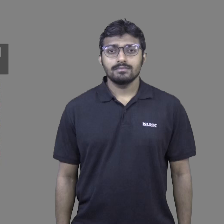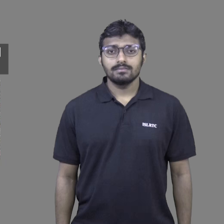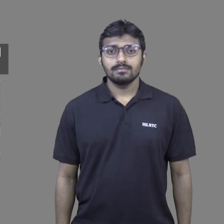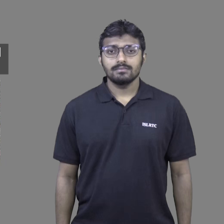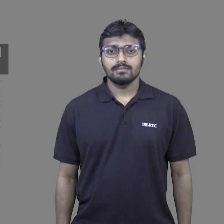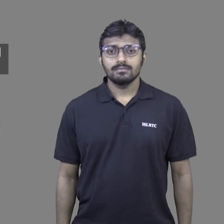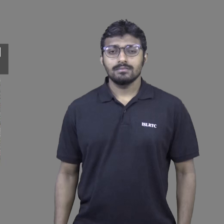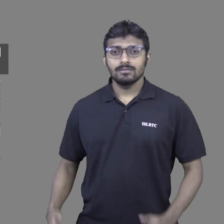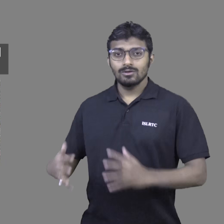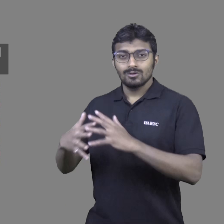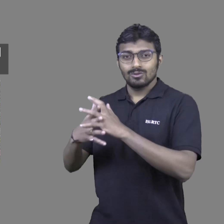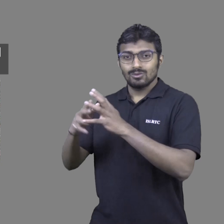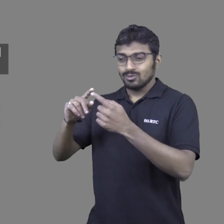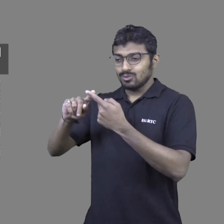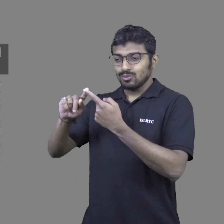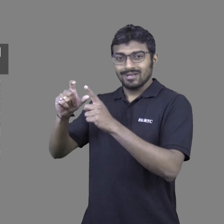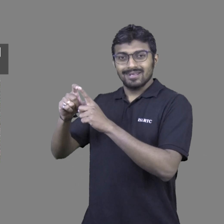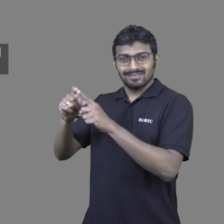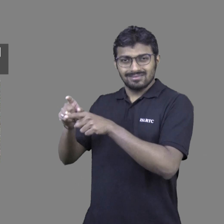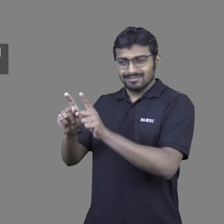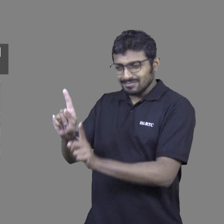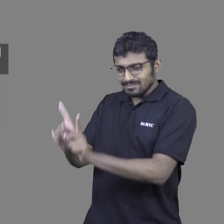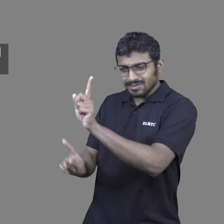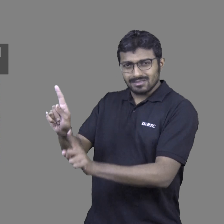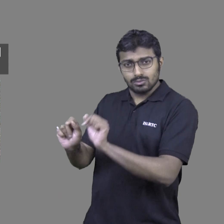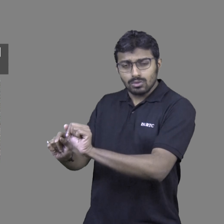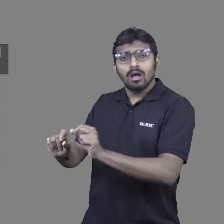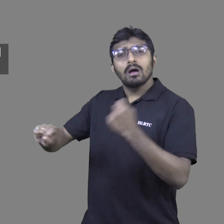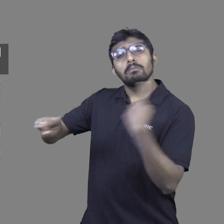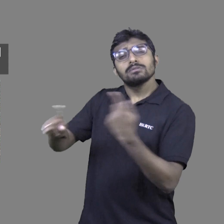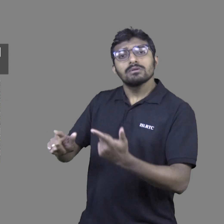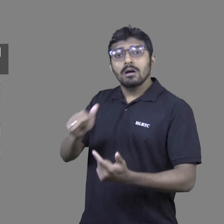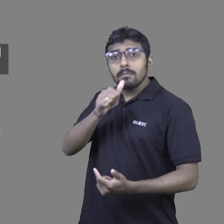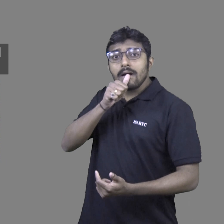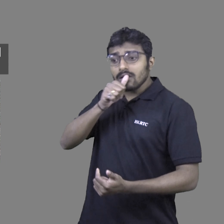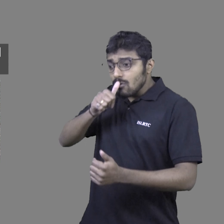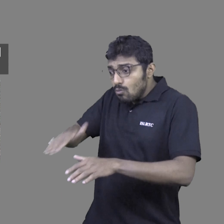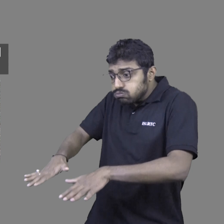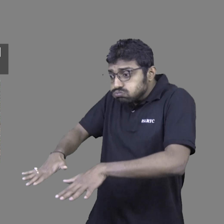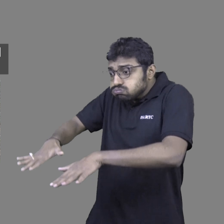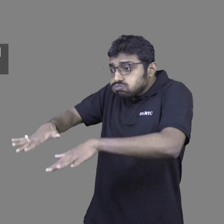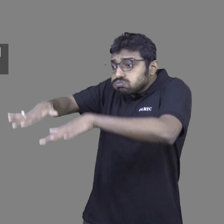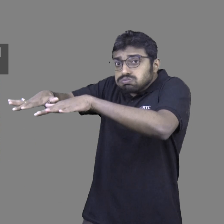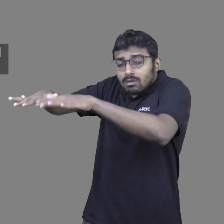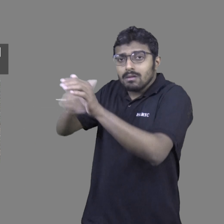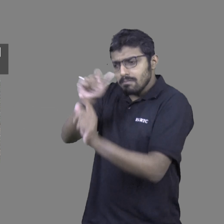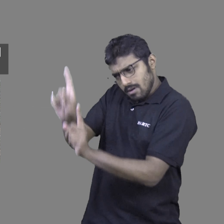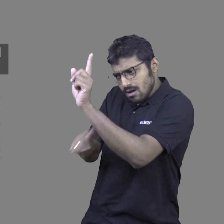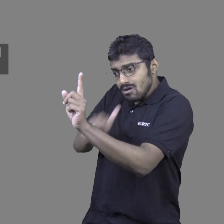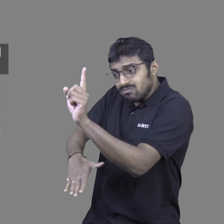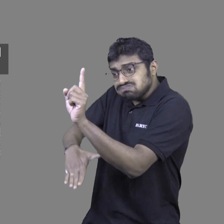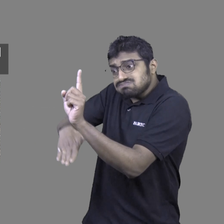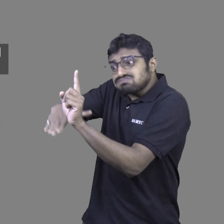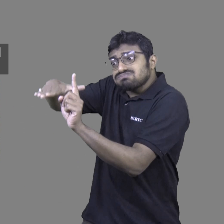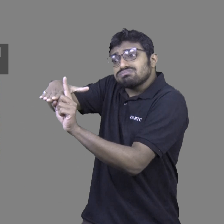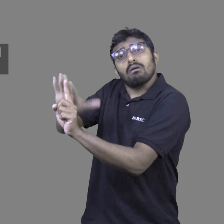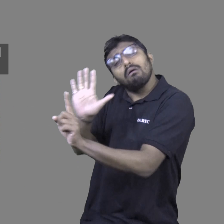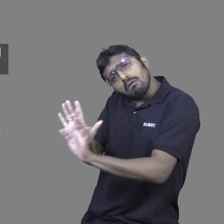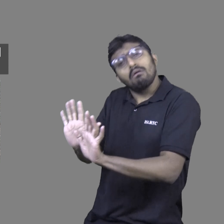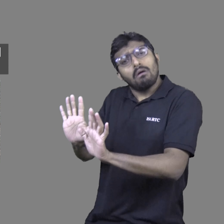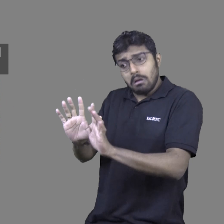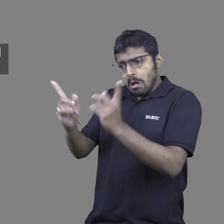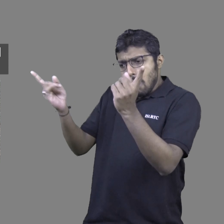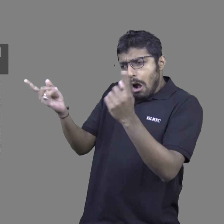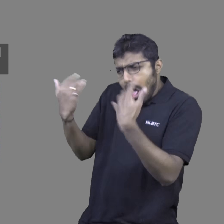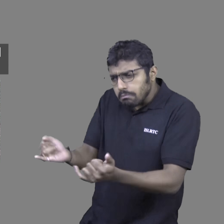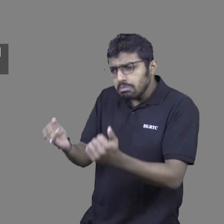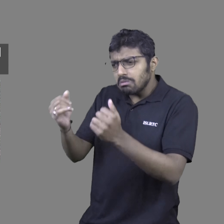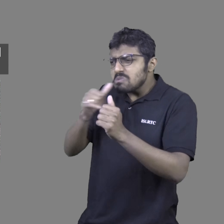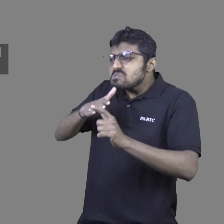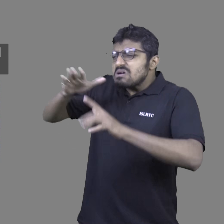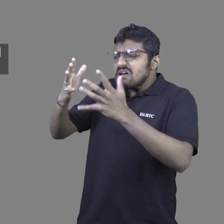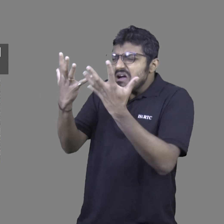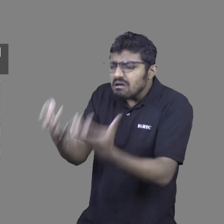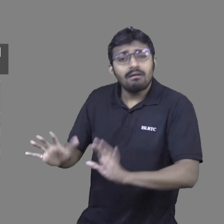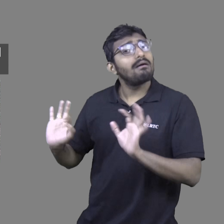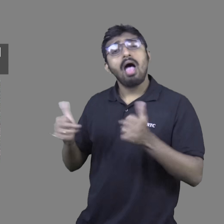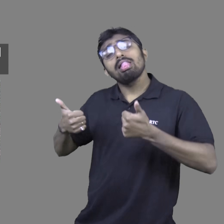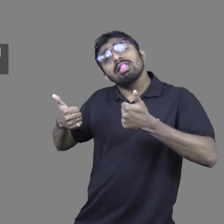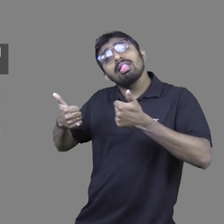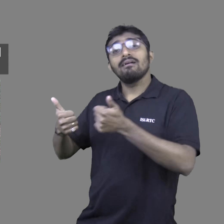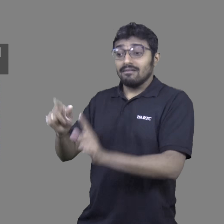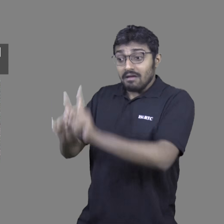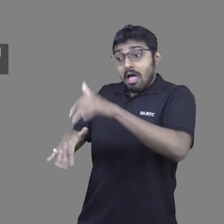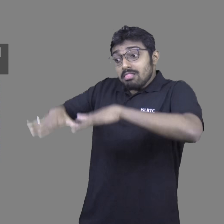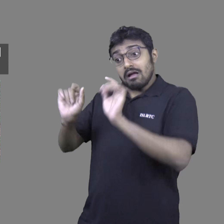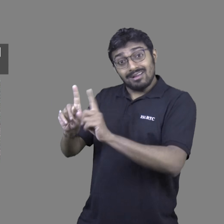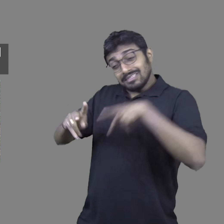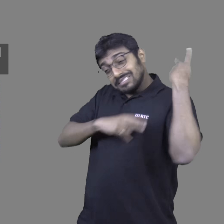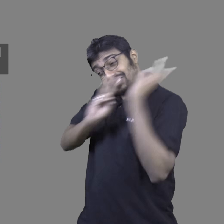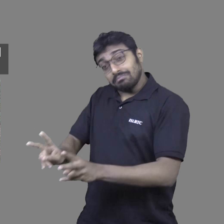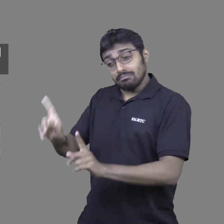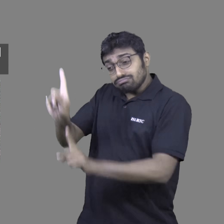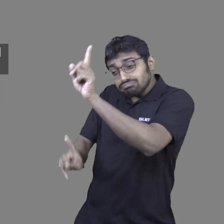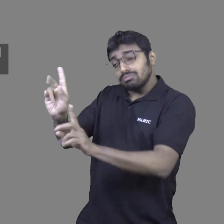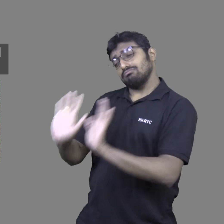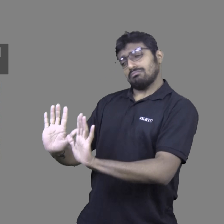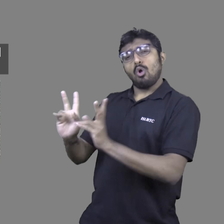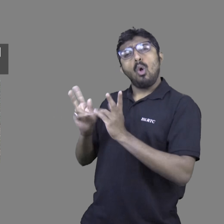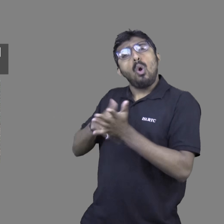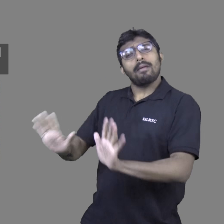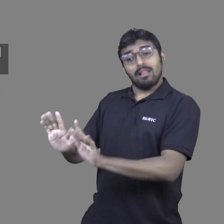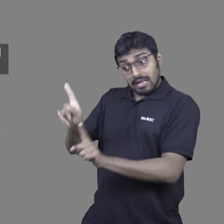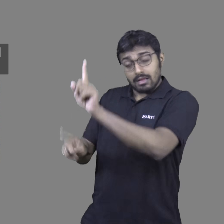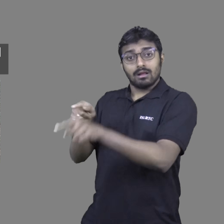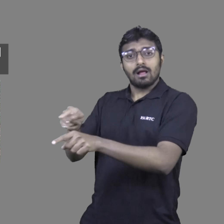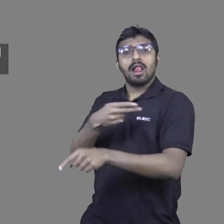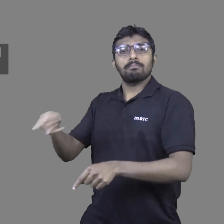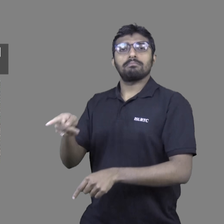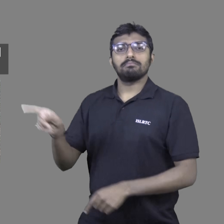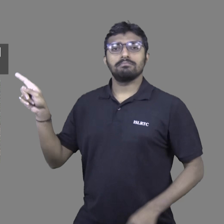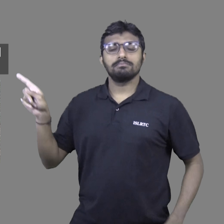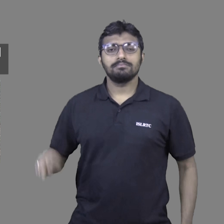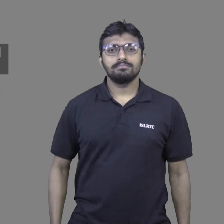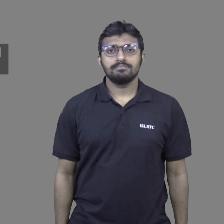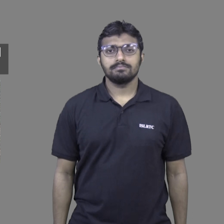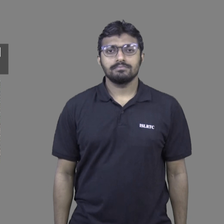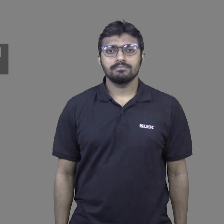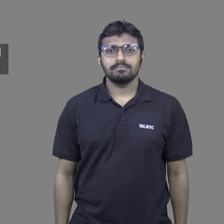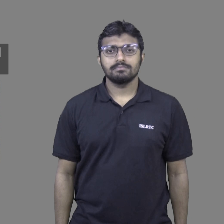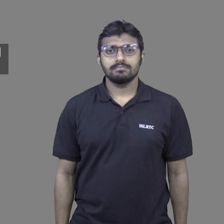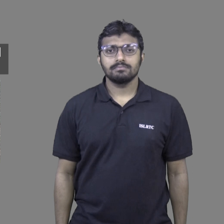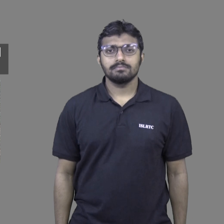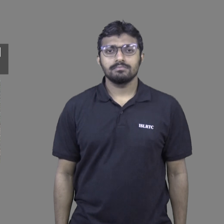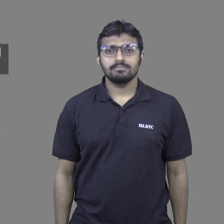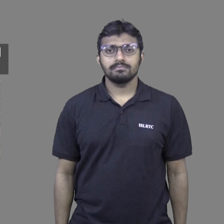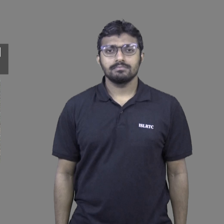Water Logged Soil Weeds